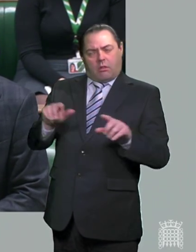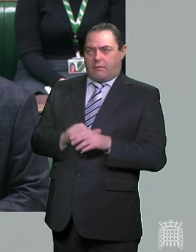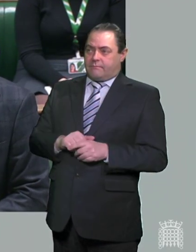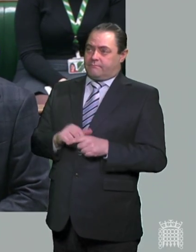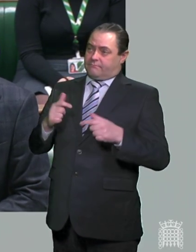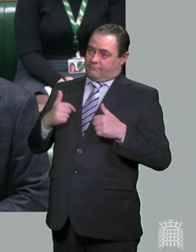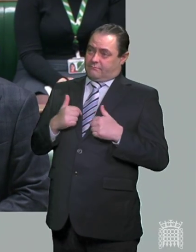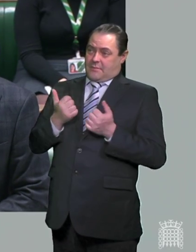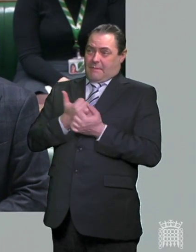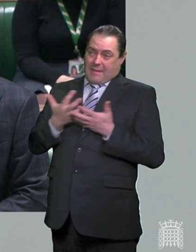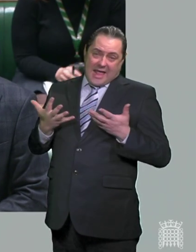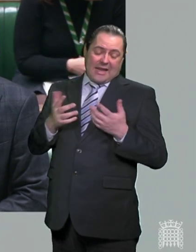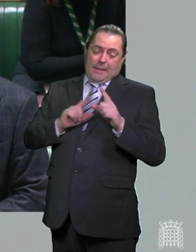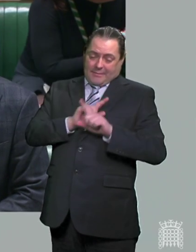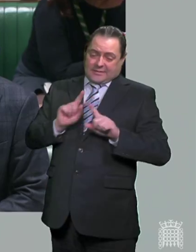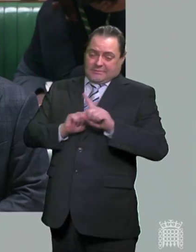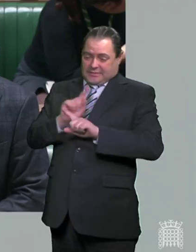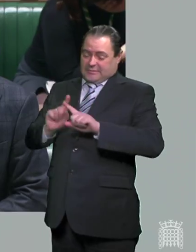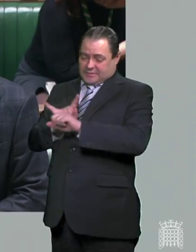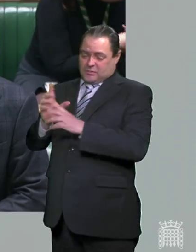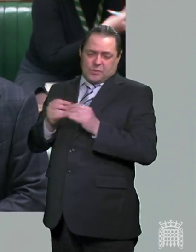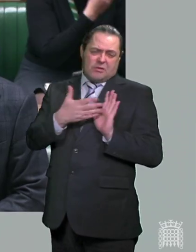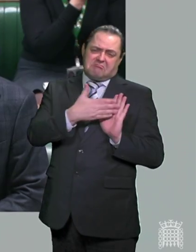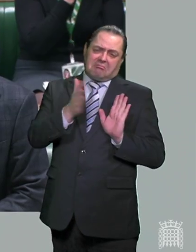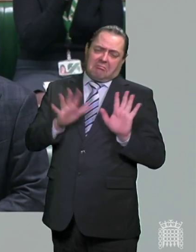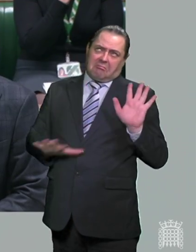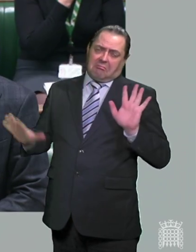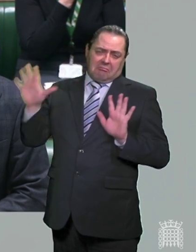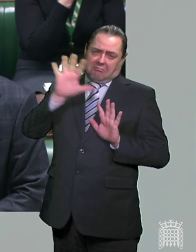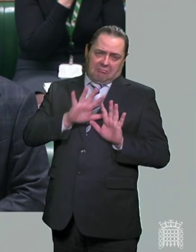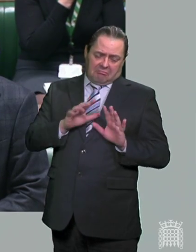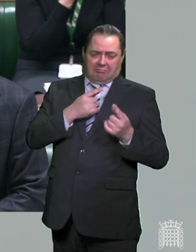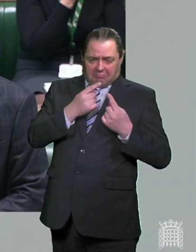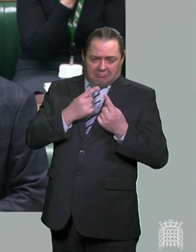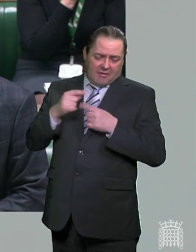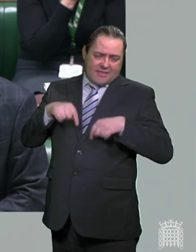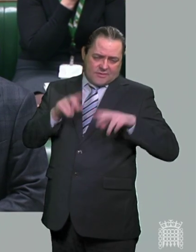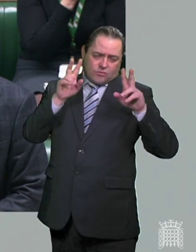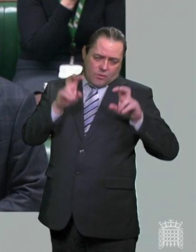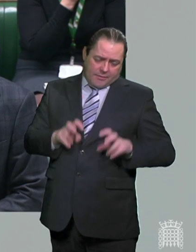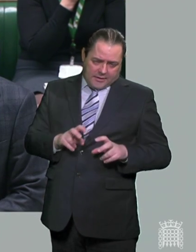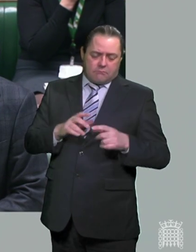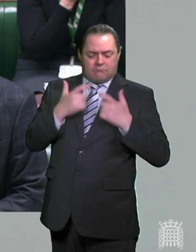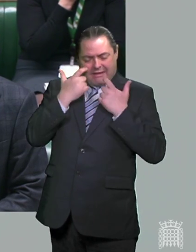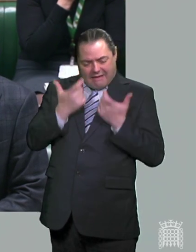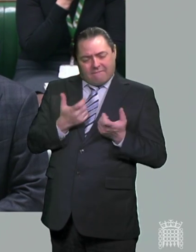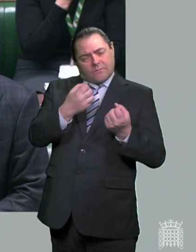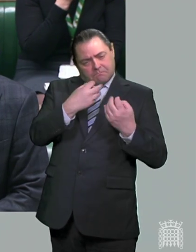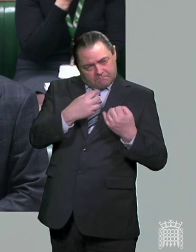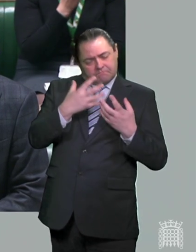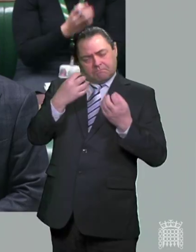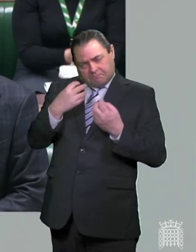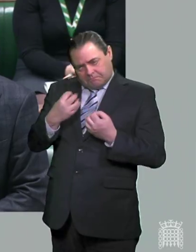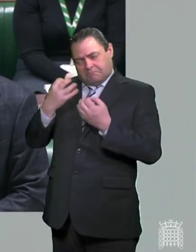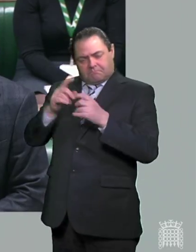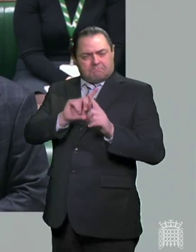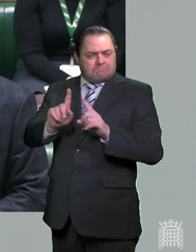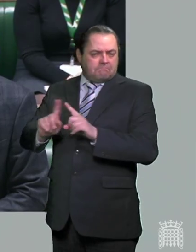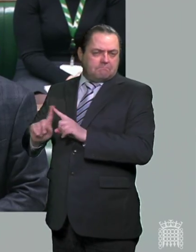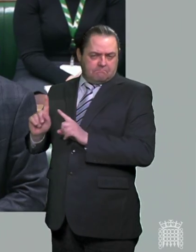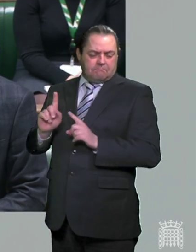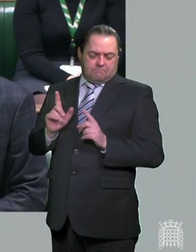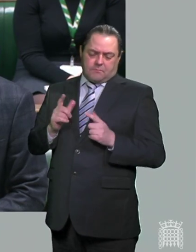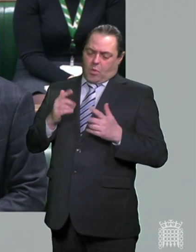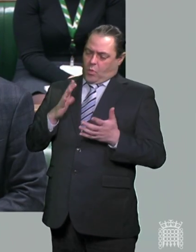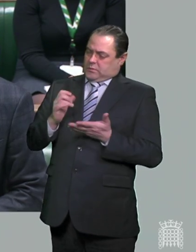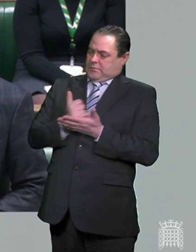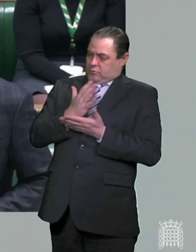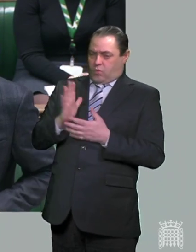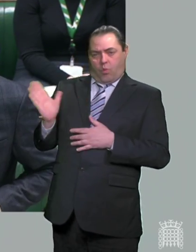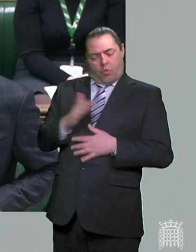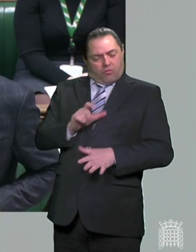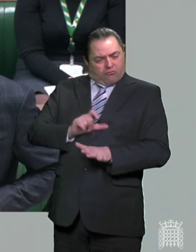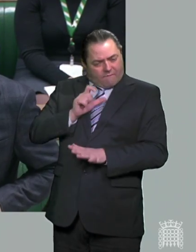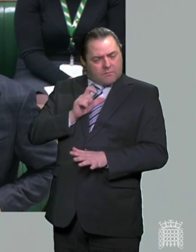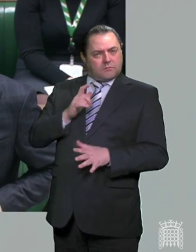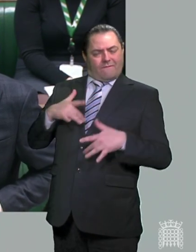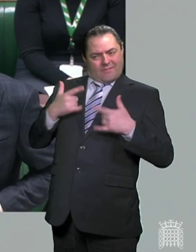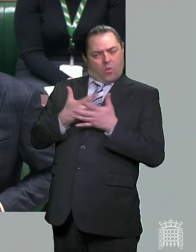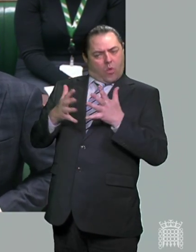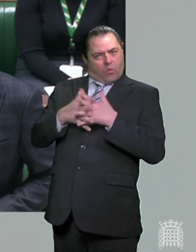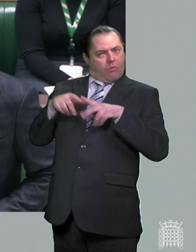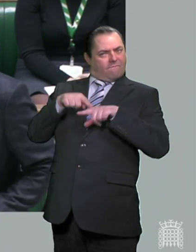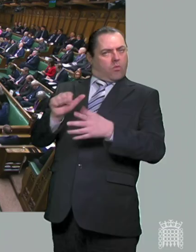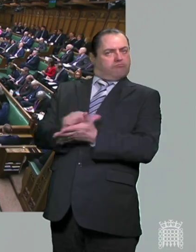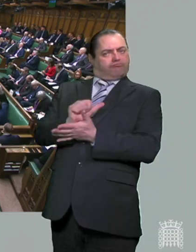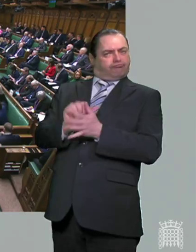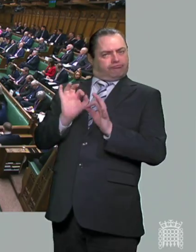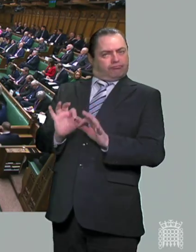I have many meetings with people from around the country on these specific issues, and we take careful consideration of all the points that are made to ensure that everybody feels confident that the law is in the right place.